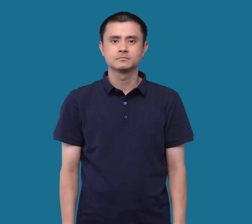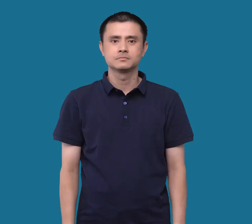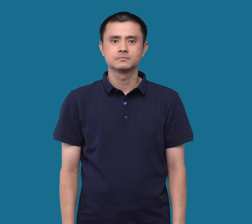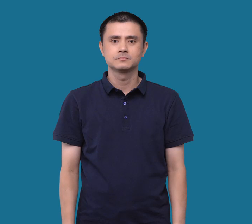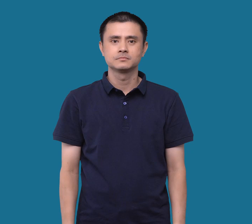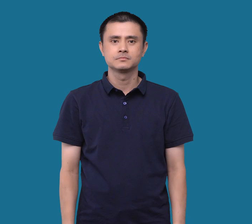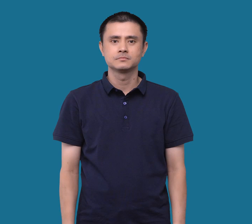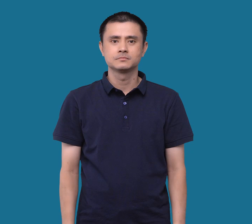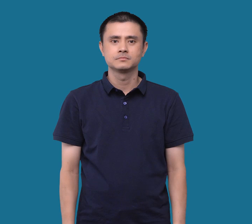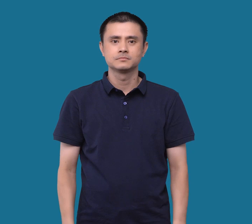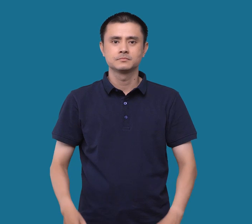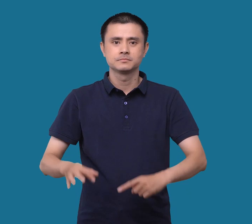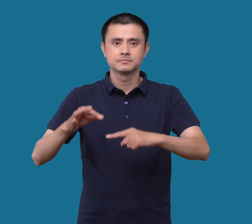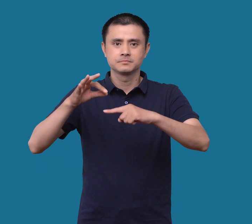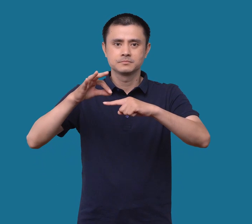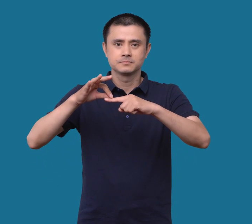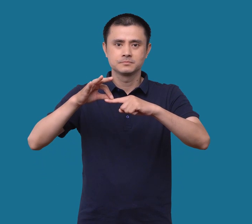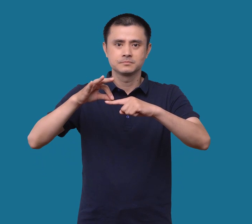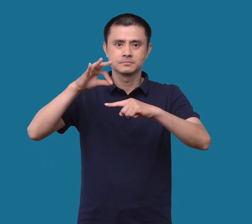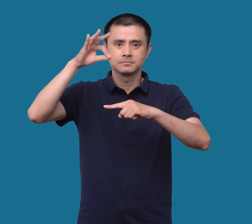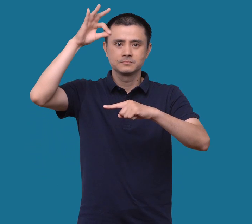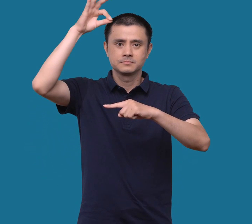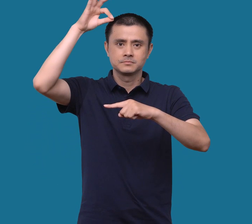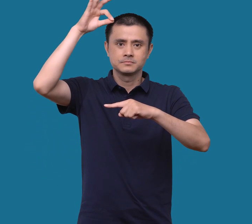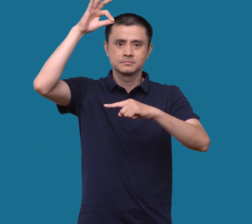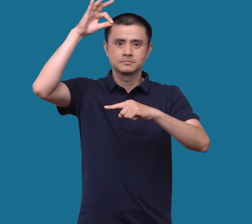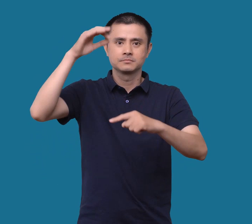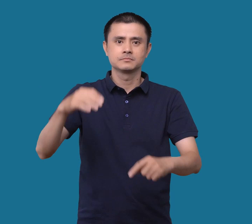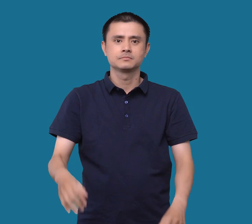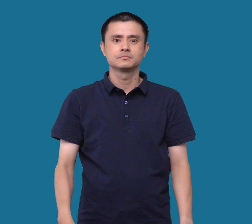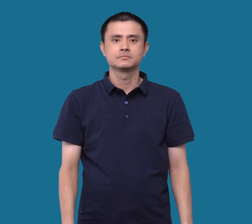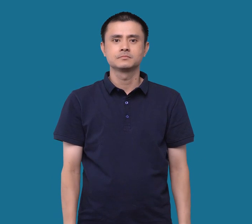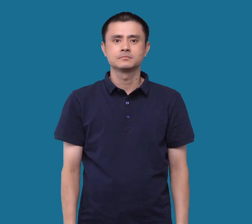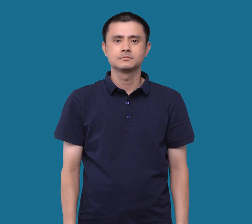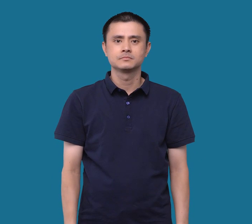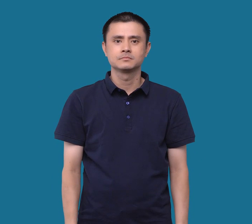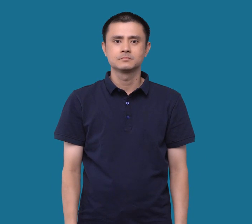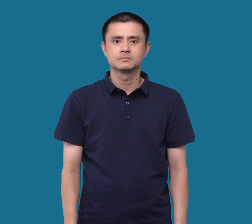cao độ